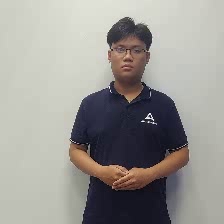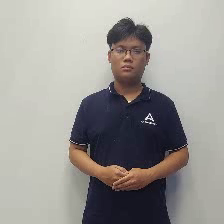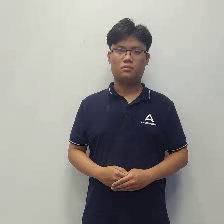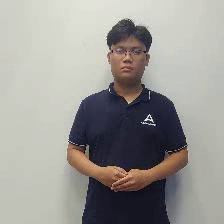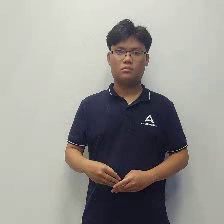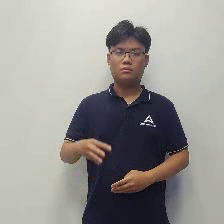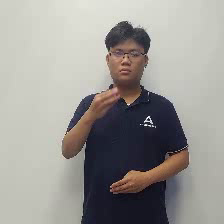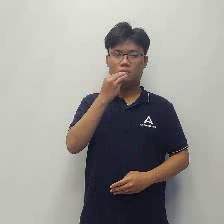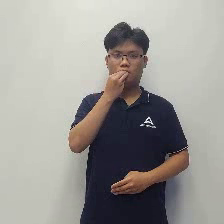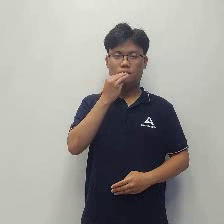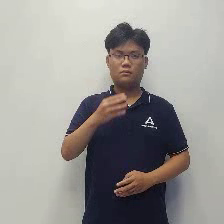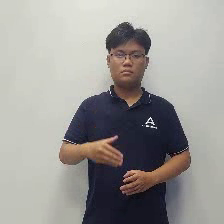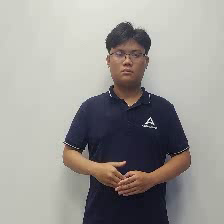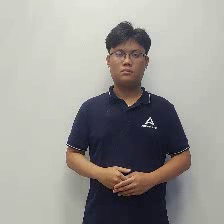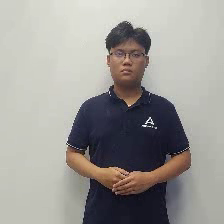Ăn